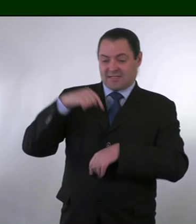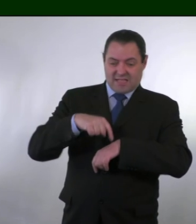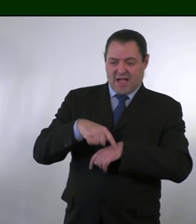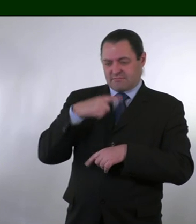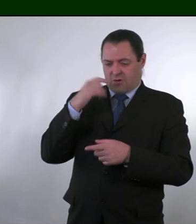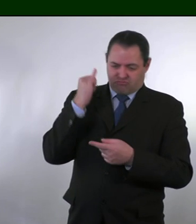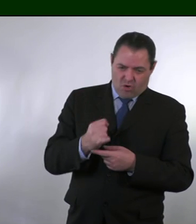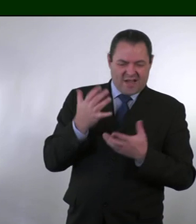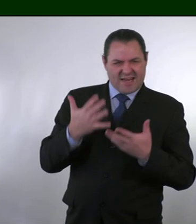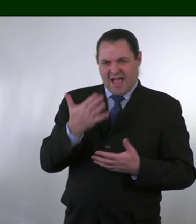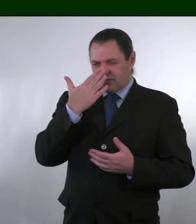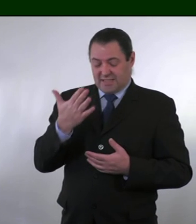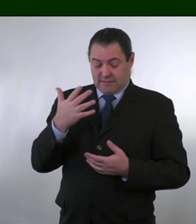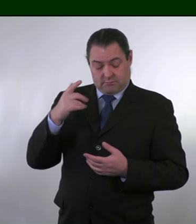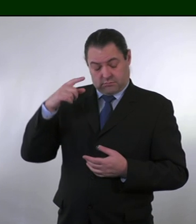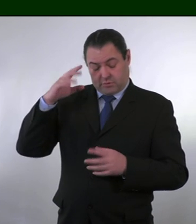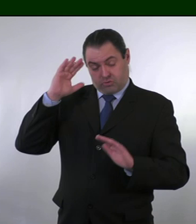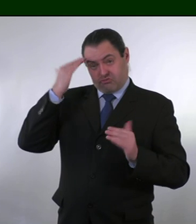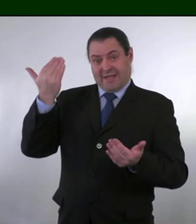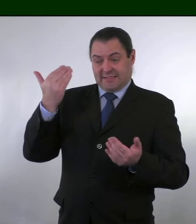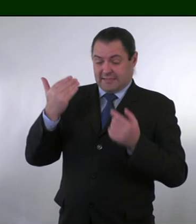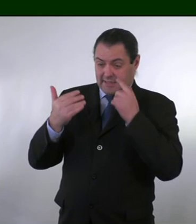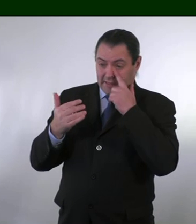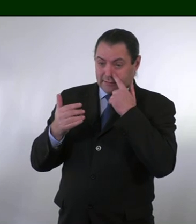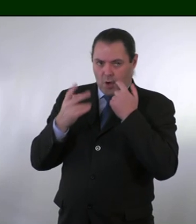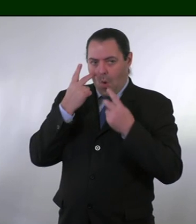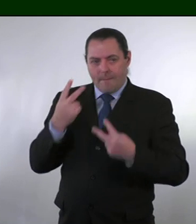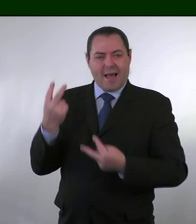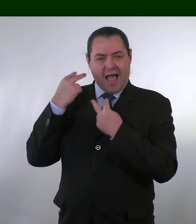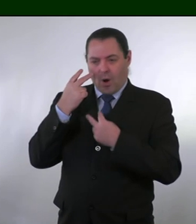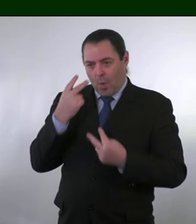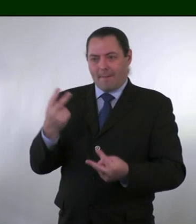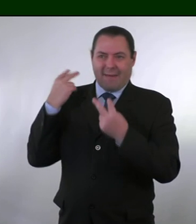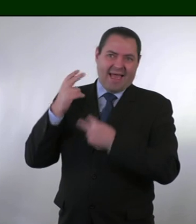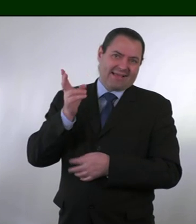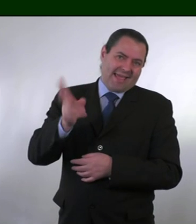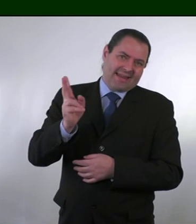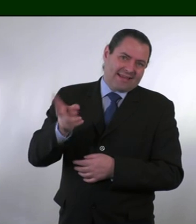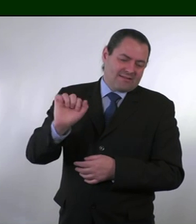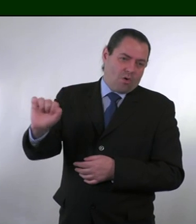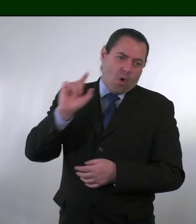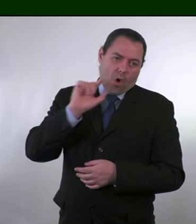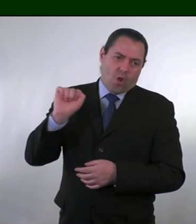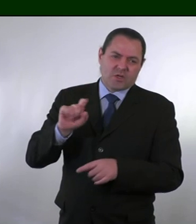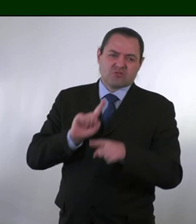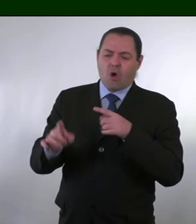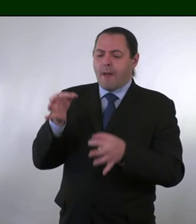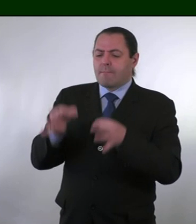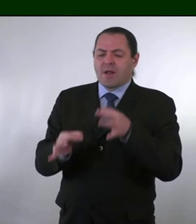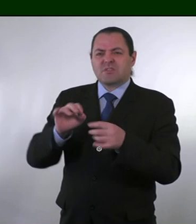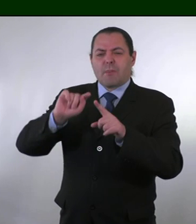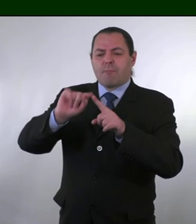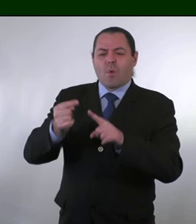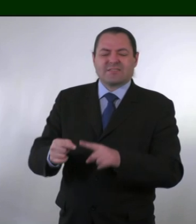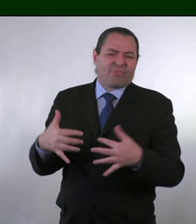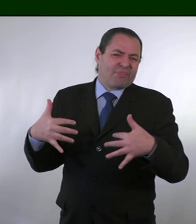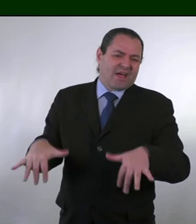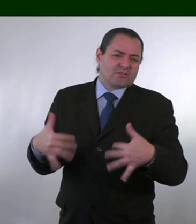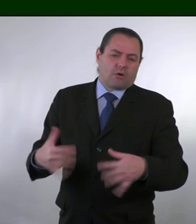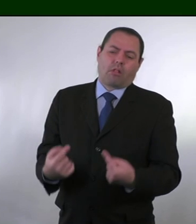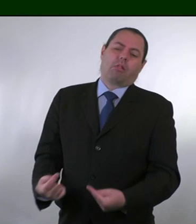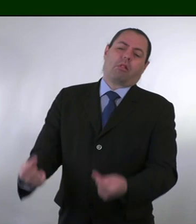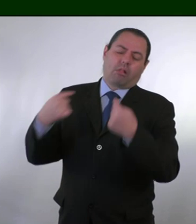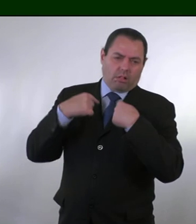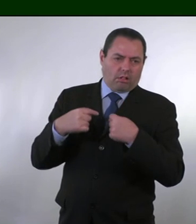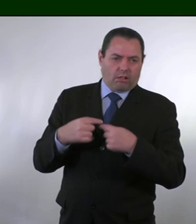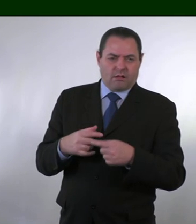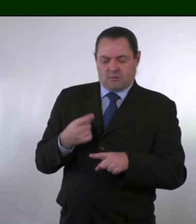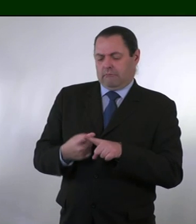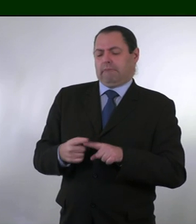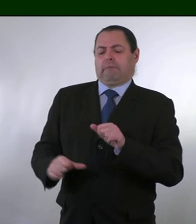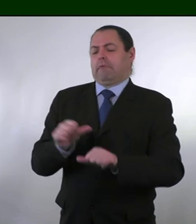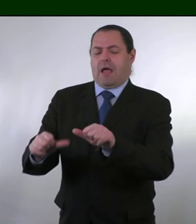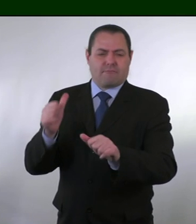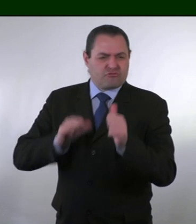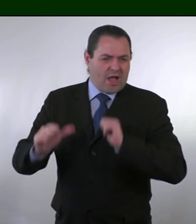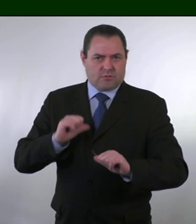It is absolutely absurd that Captain Hindsight is now once again trying to score political points by attacking us for moving too fast.